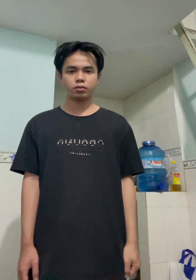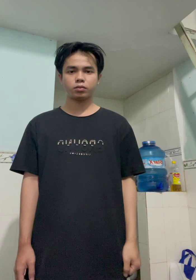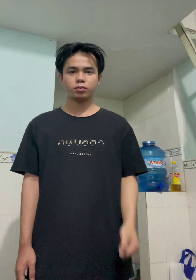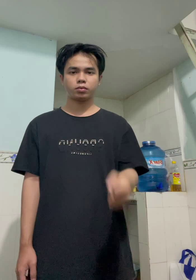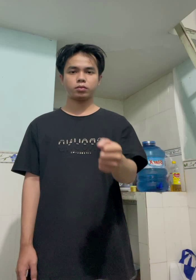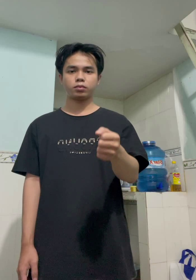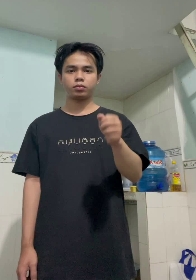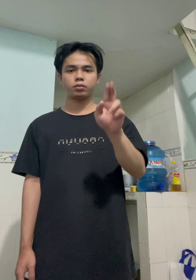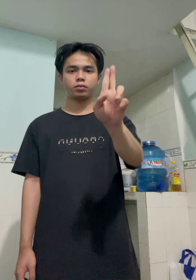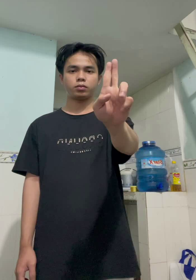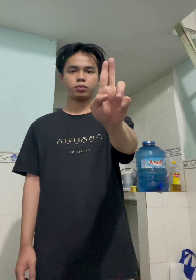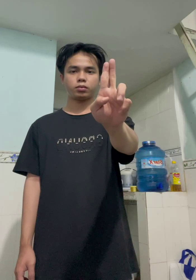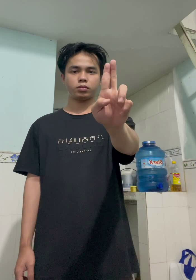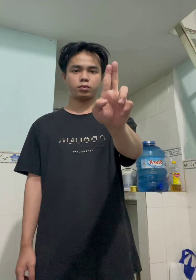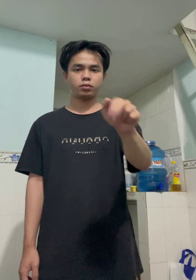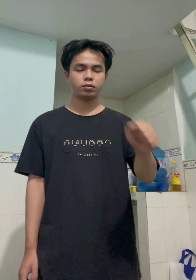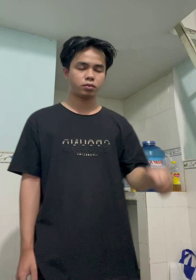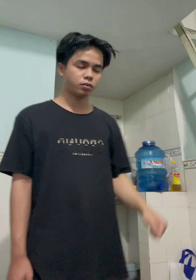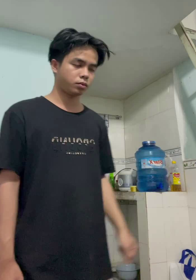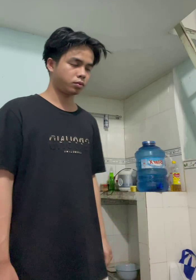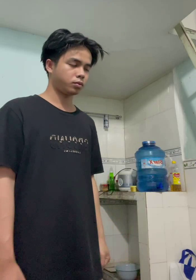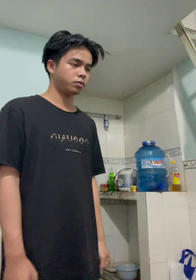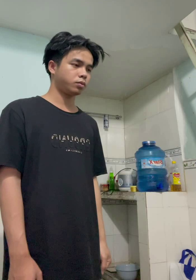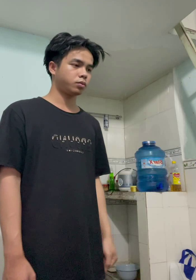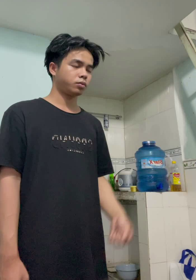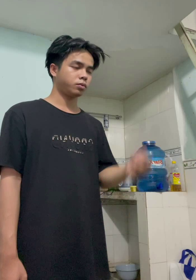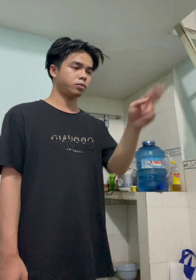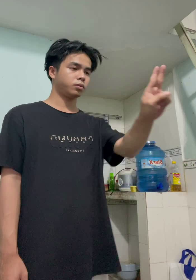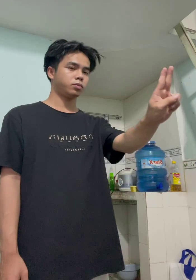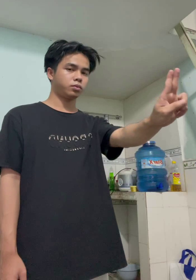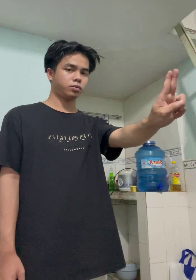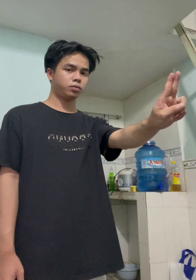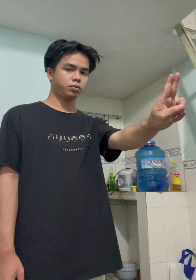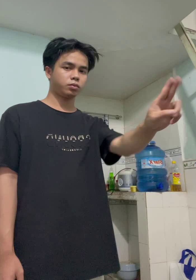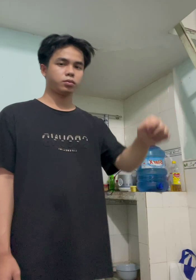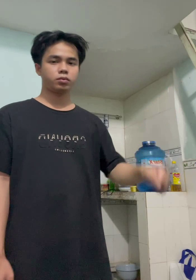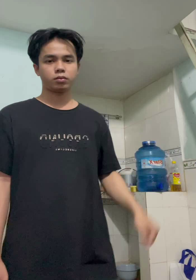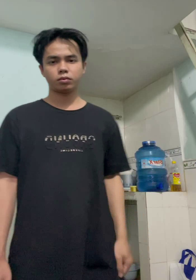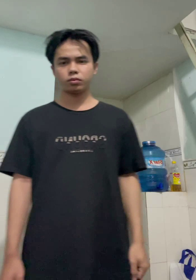u